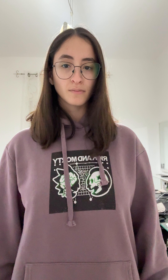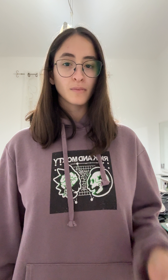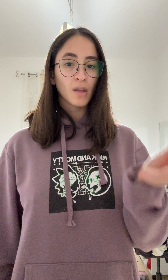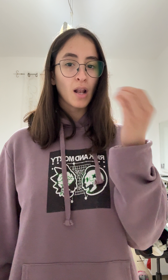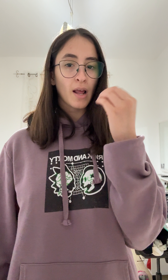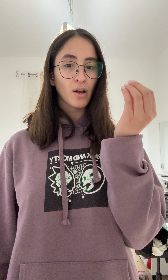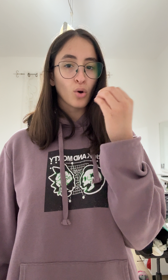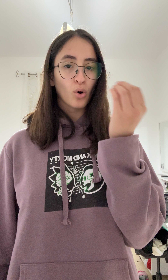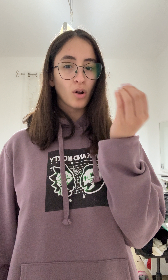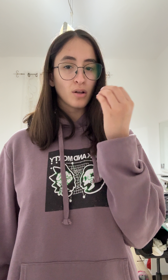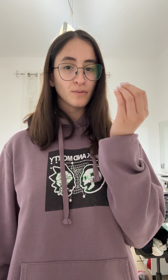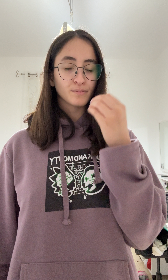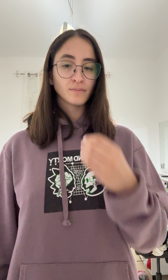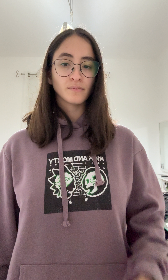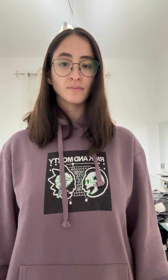לאכול